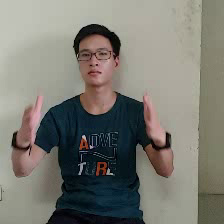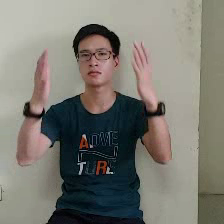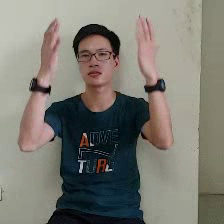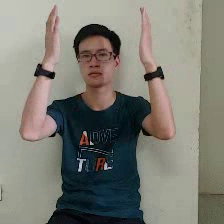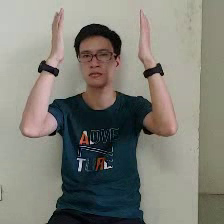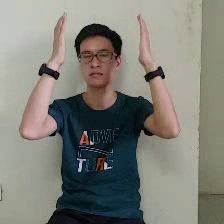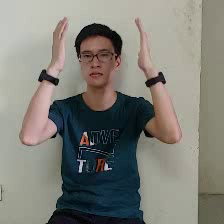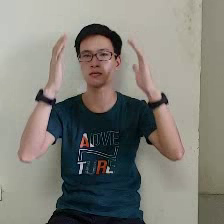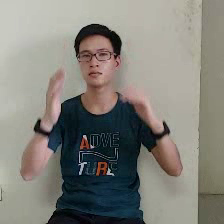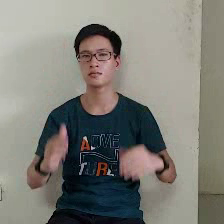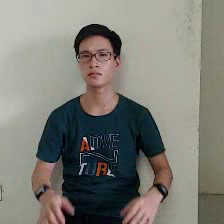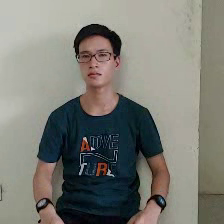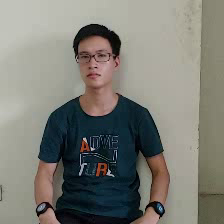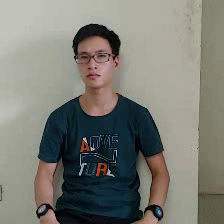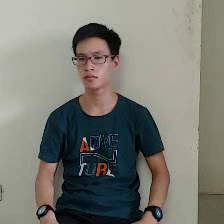Chạy